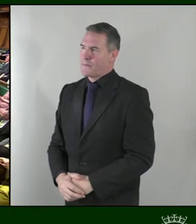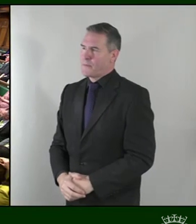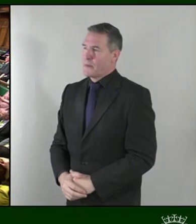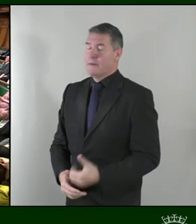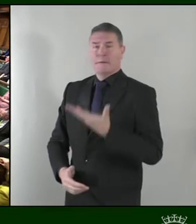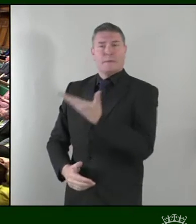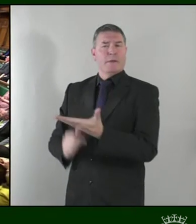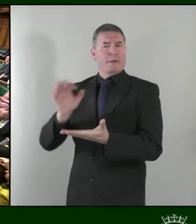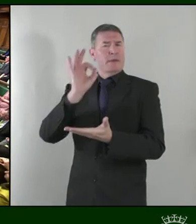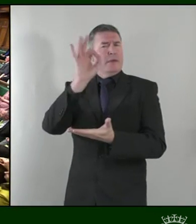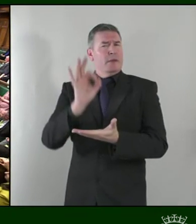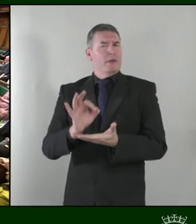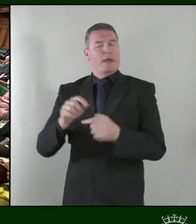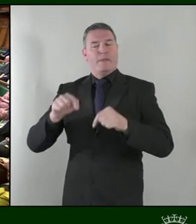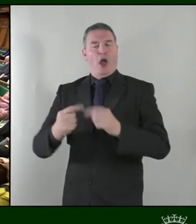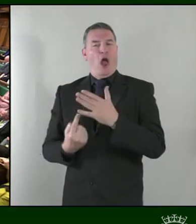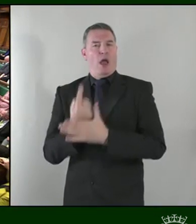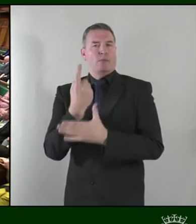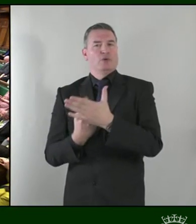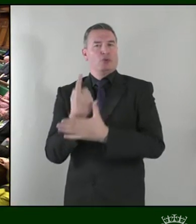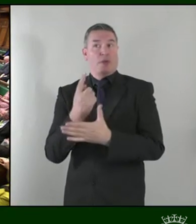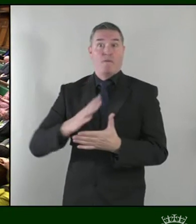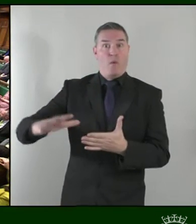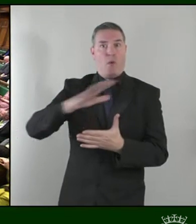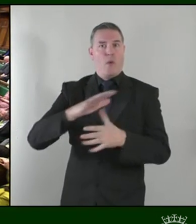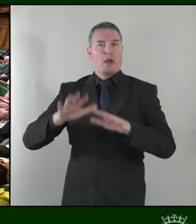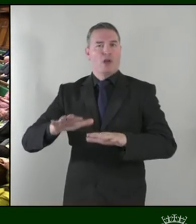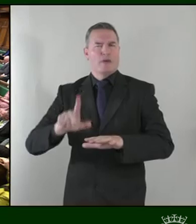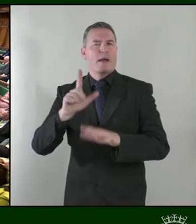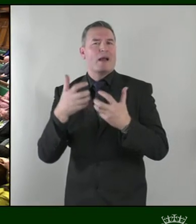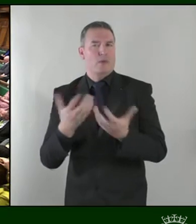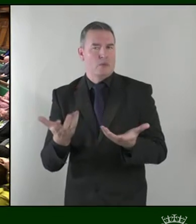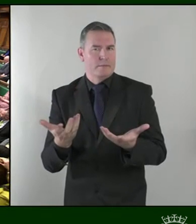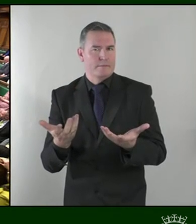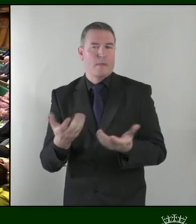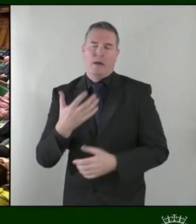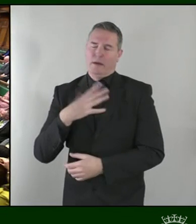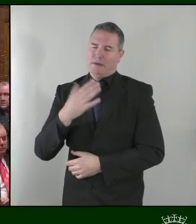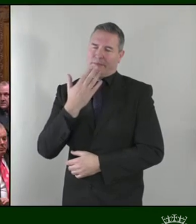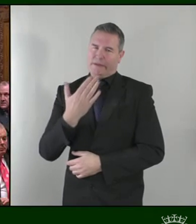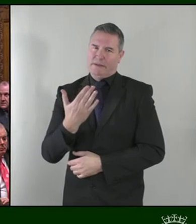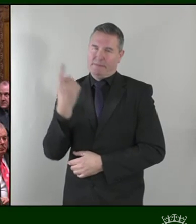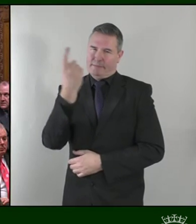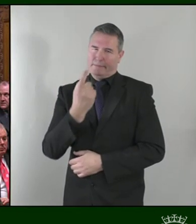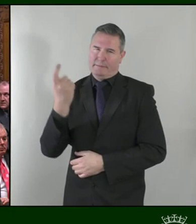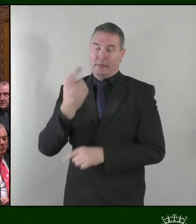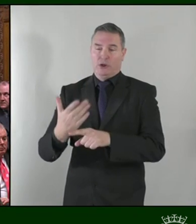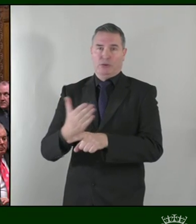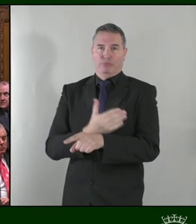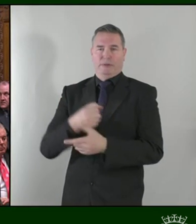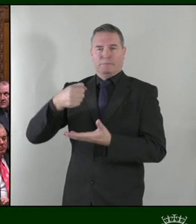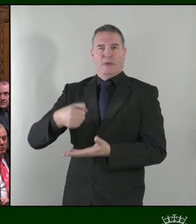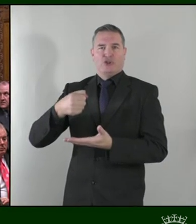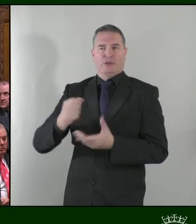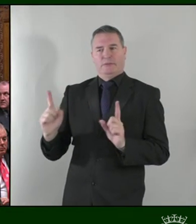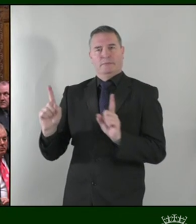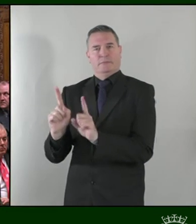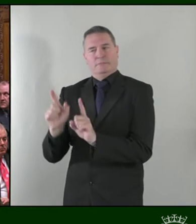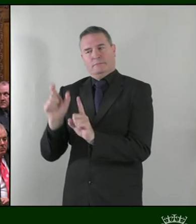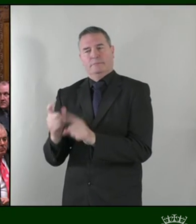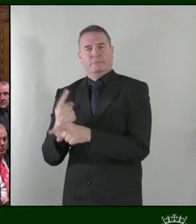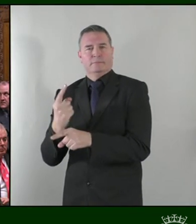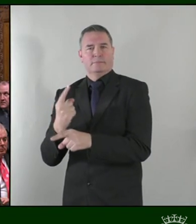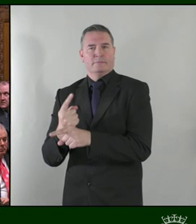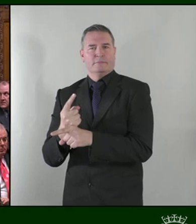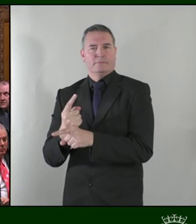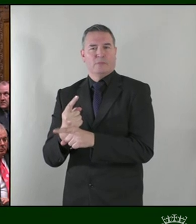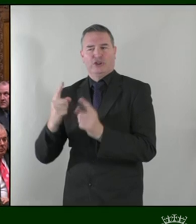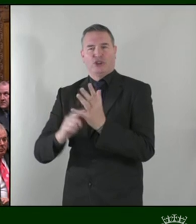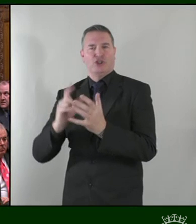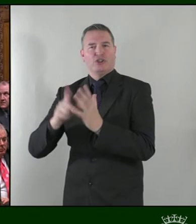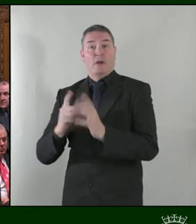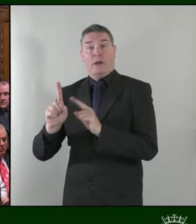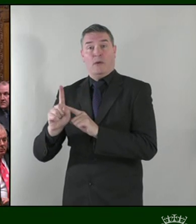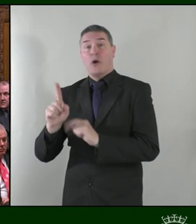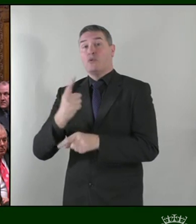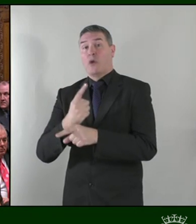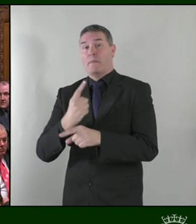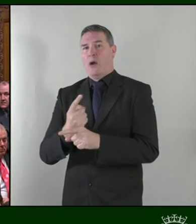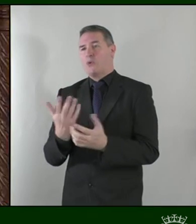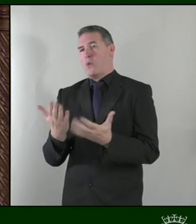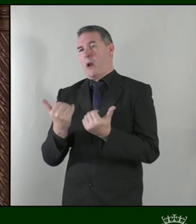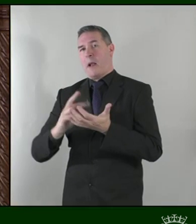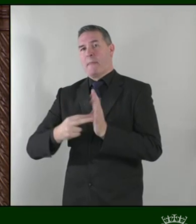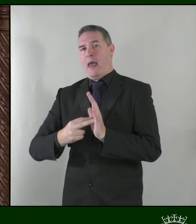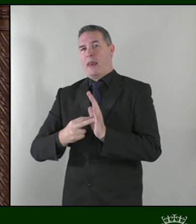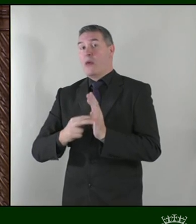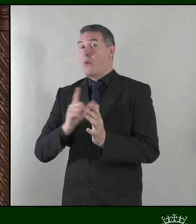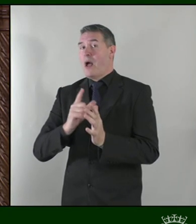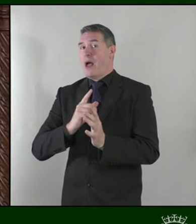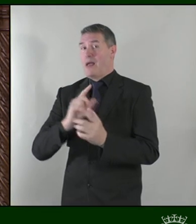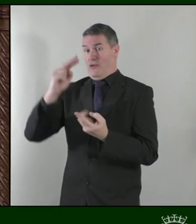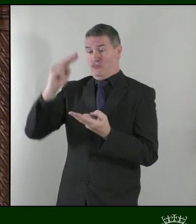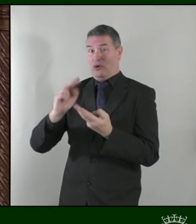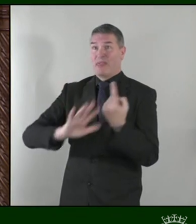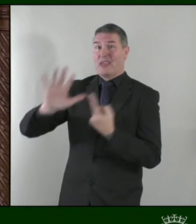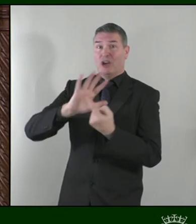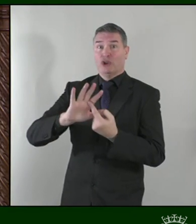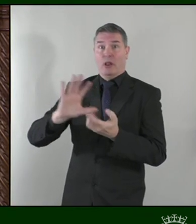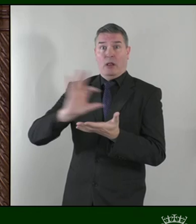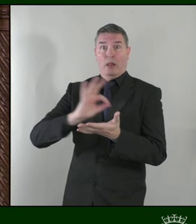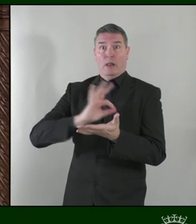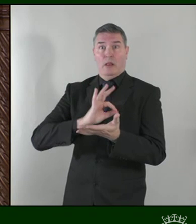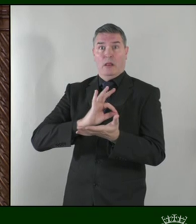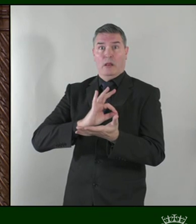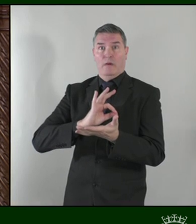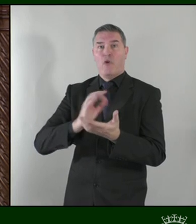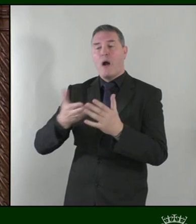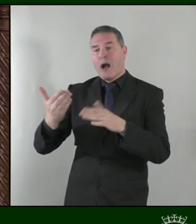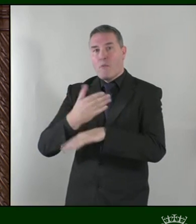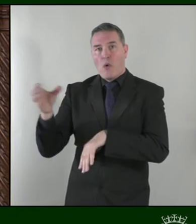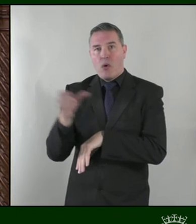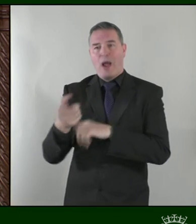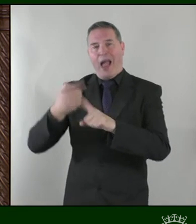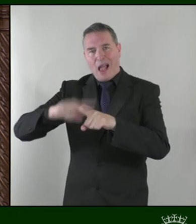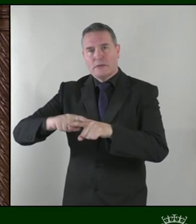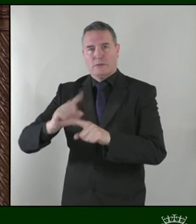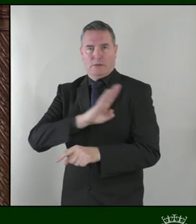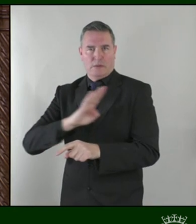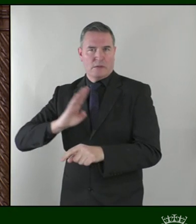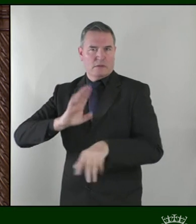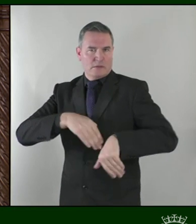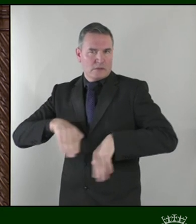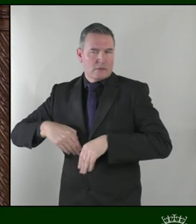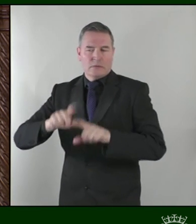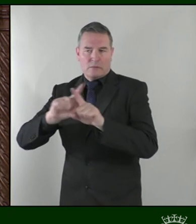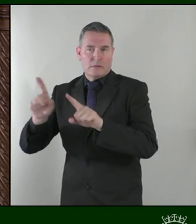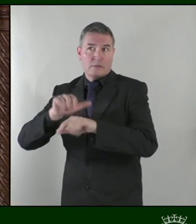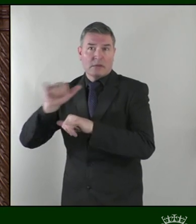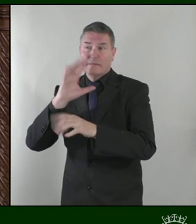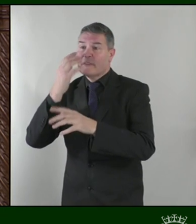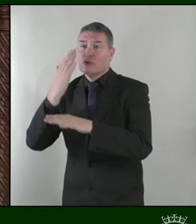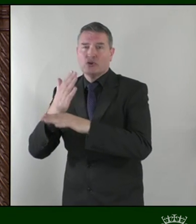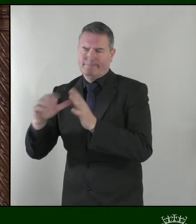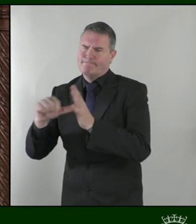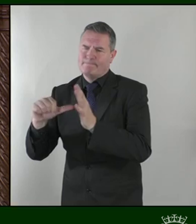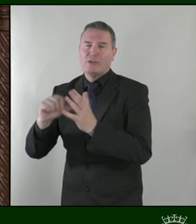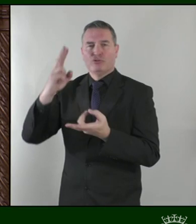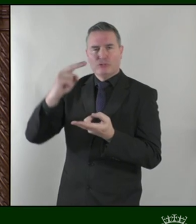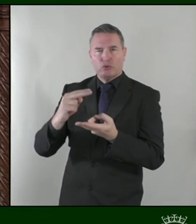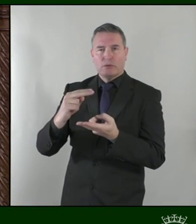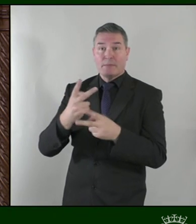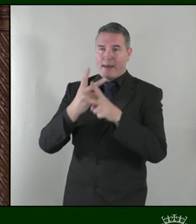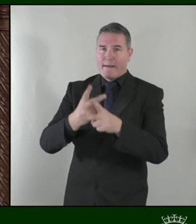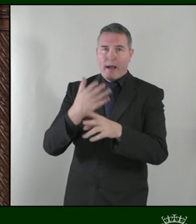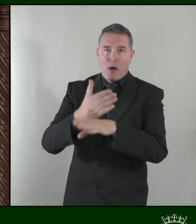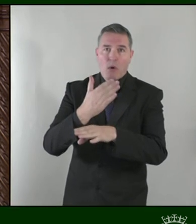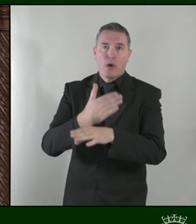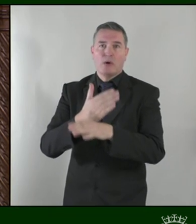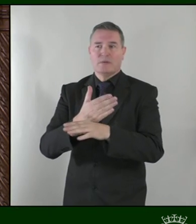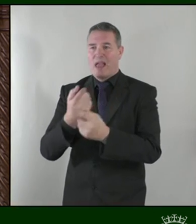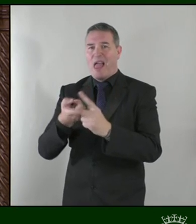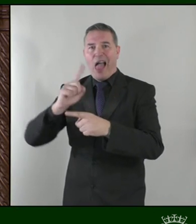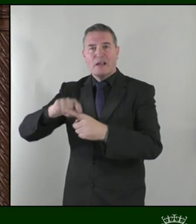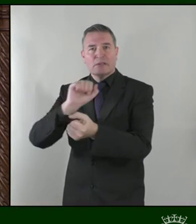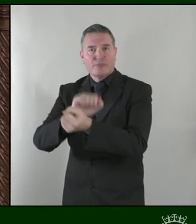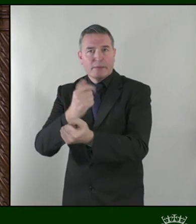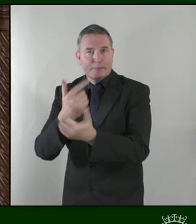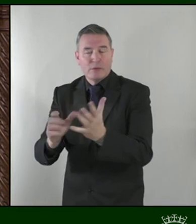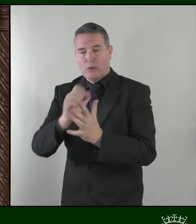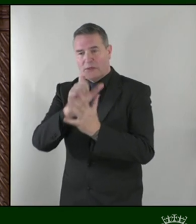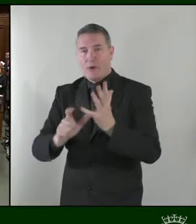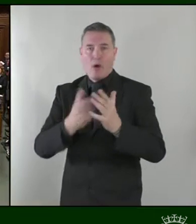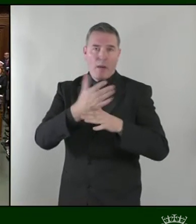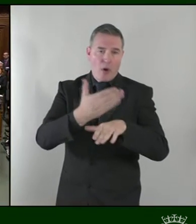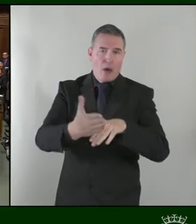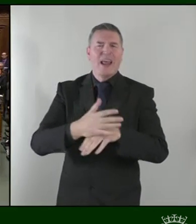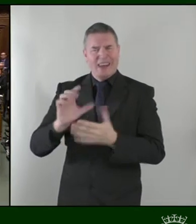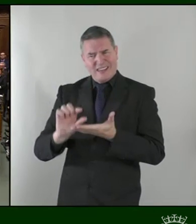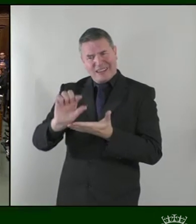To help to genuinely spread opportunity across our country, may I encourage my right honourable Friend to have a pre-Budget chat with his Chancellor about extending the Government’s welcome plans to reduce national insurance contributions for employers of ex-service personnel to other groups who find it difficult to get a good job, including care leavers, ex-offenders, those with a disability and the long-term unemployed?